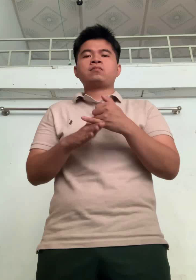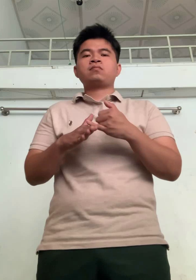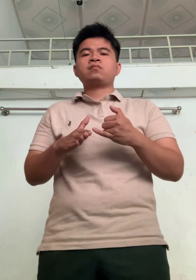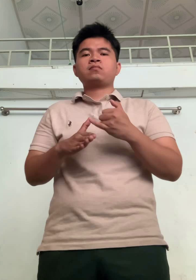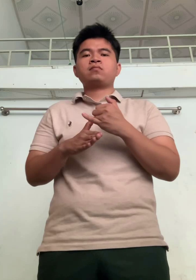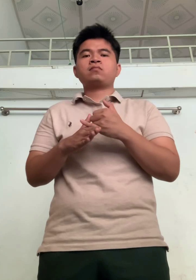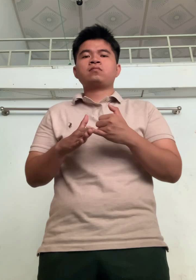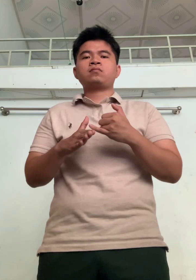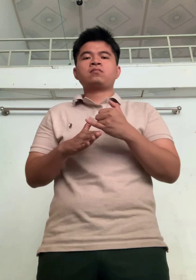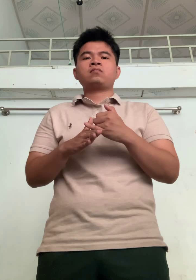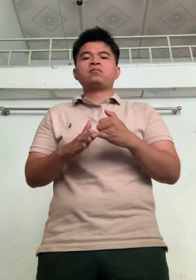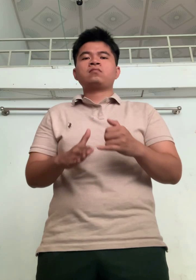cuoi thang